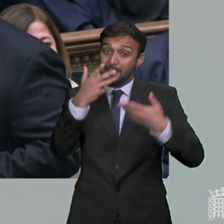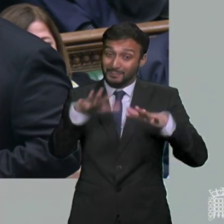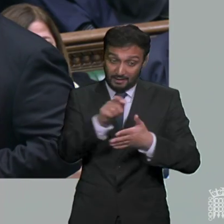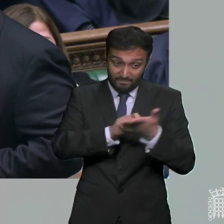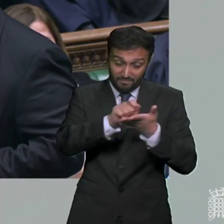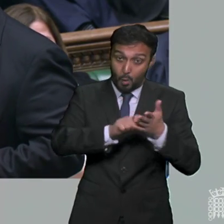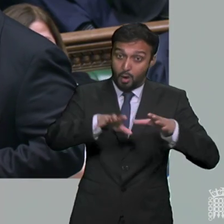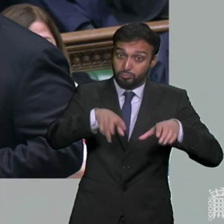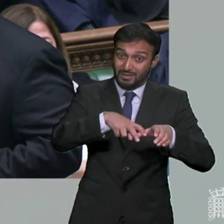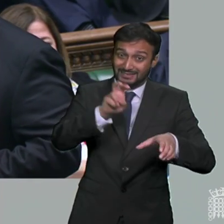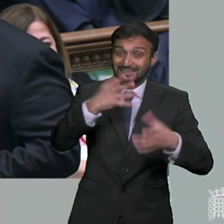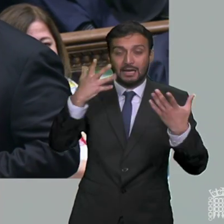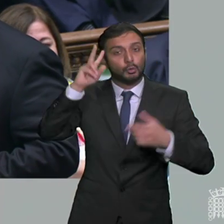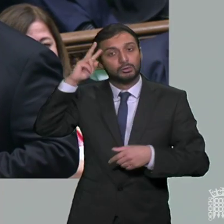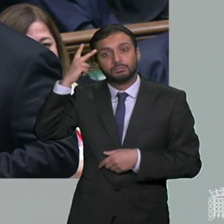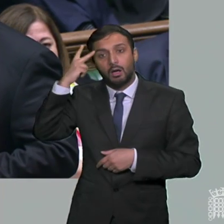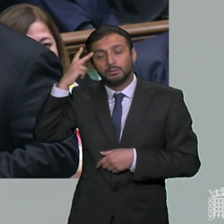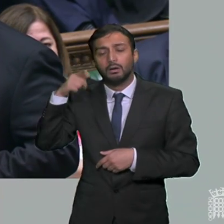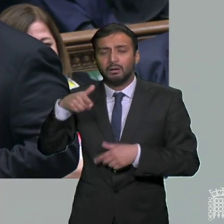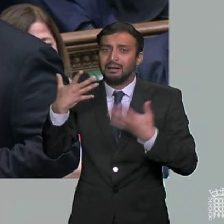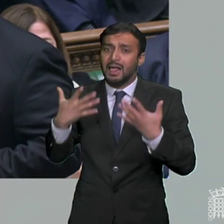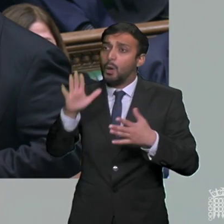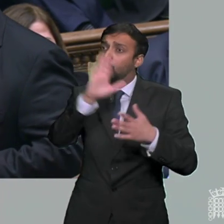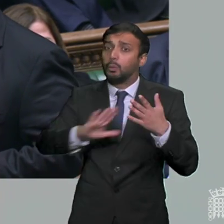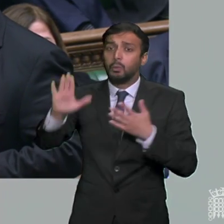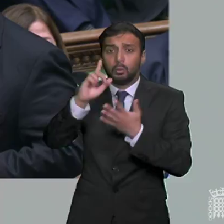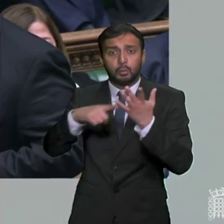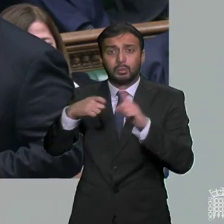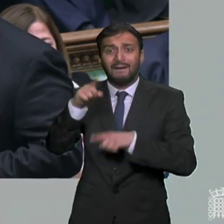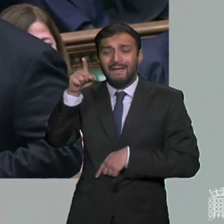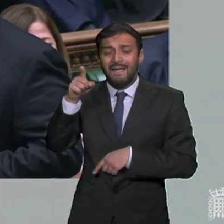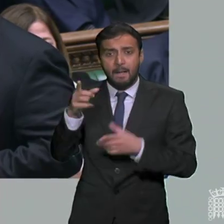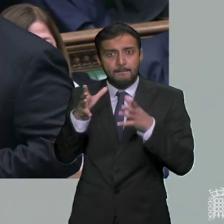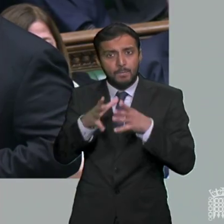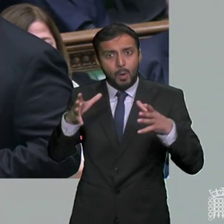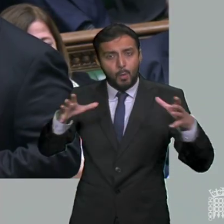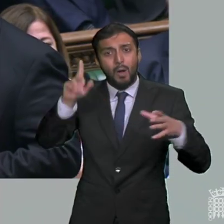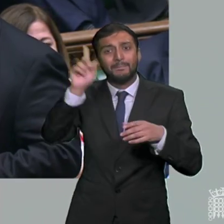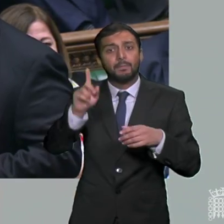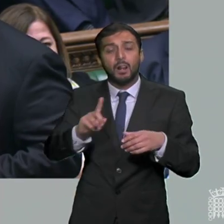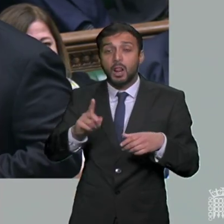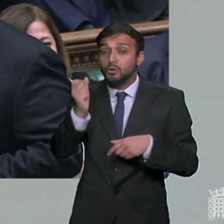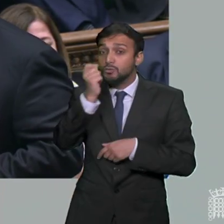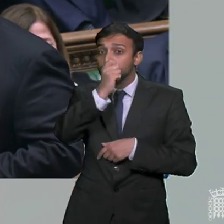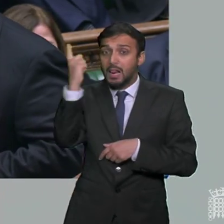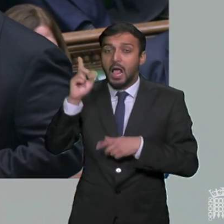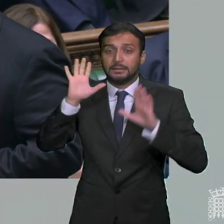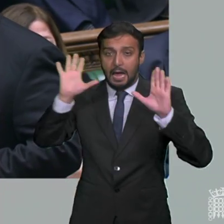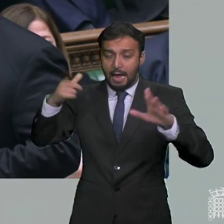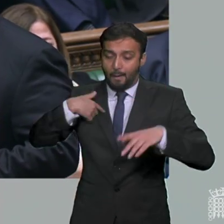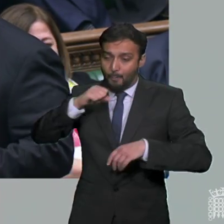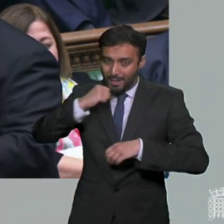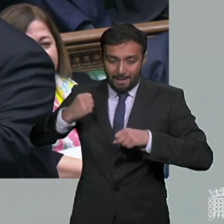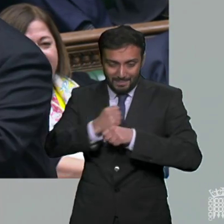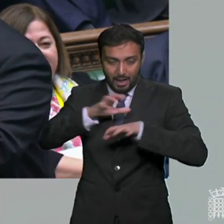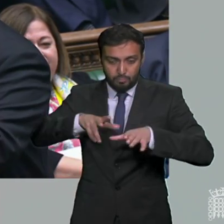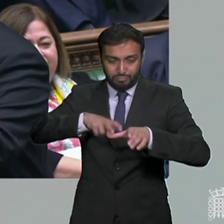More and more people across these islands are wise to the fact that “make Brexit work” is just another stupid slogan.